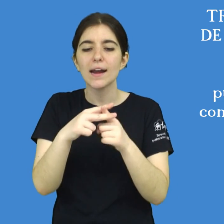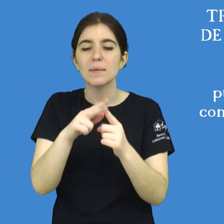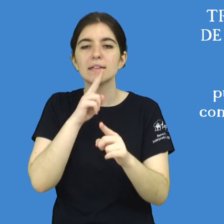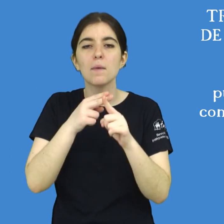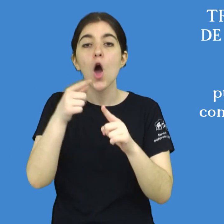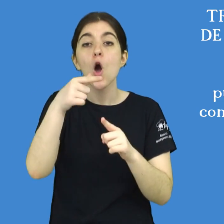nombre